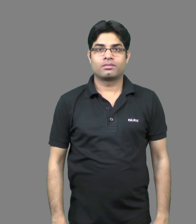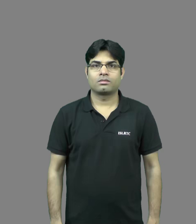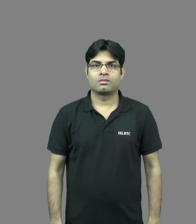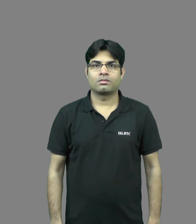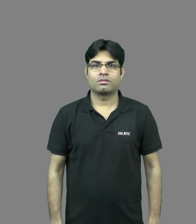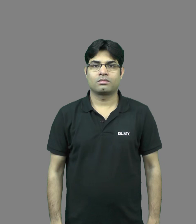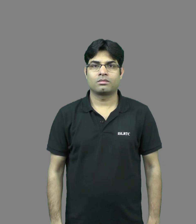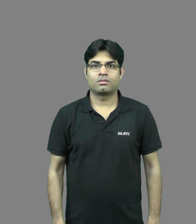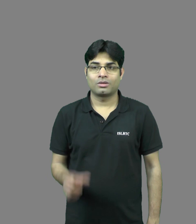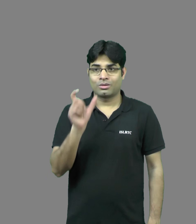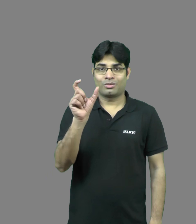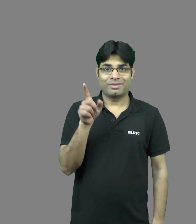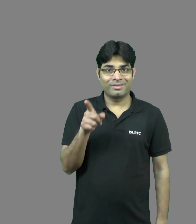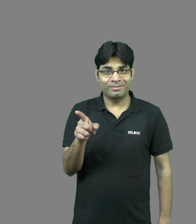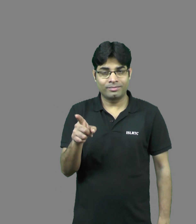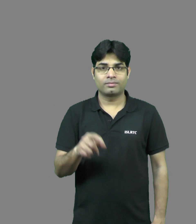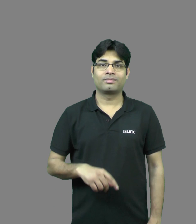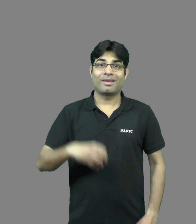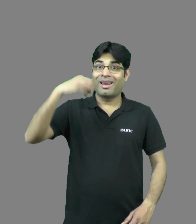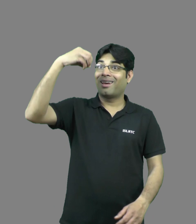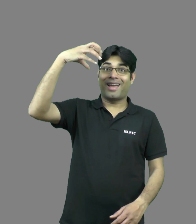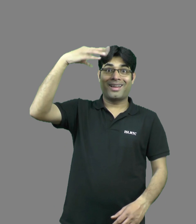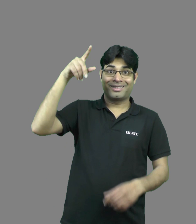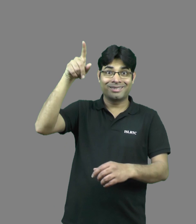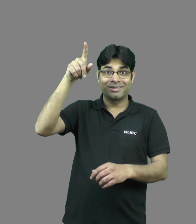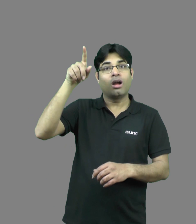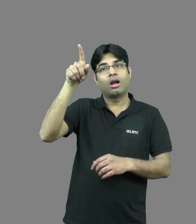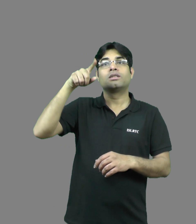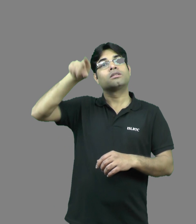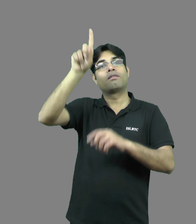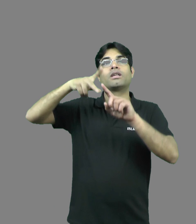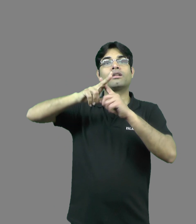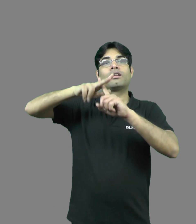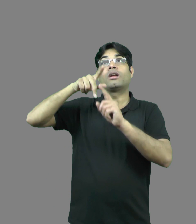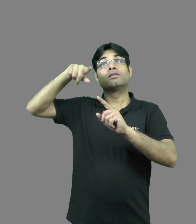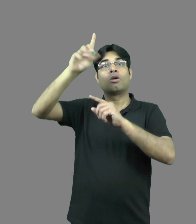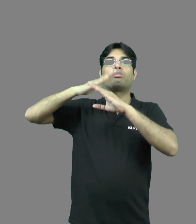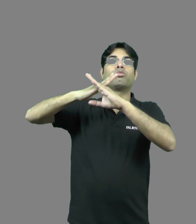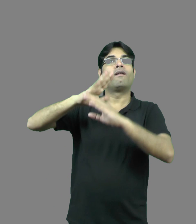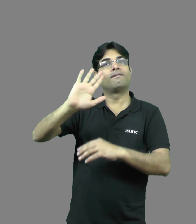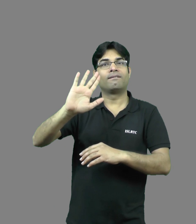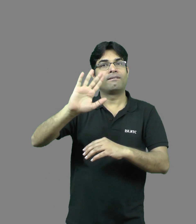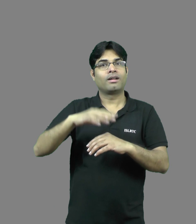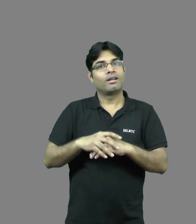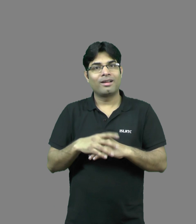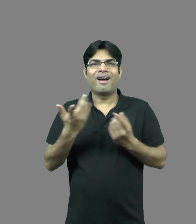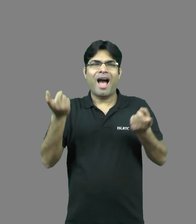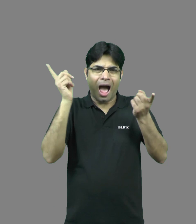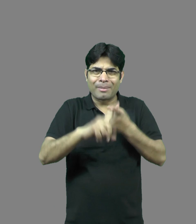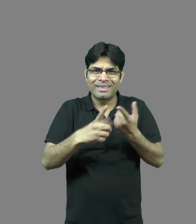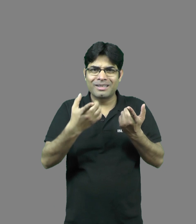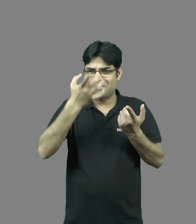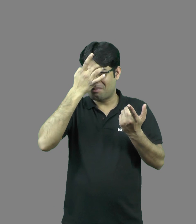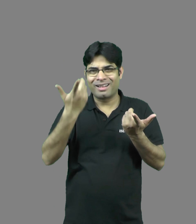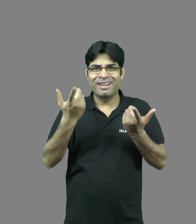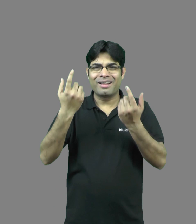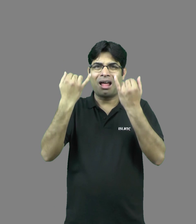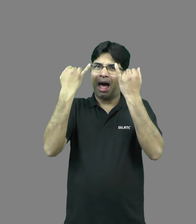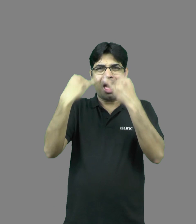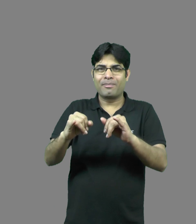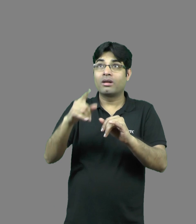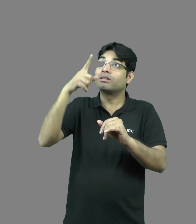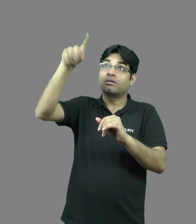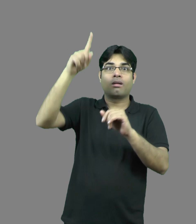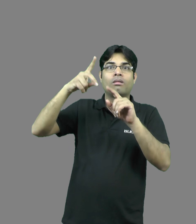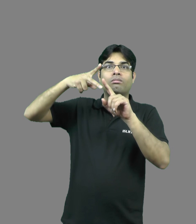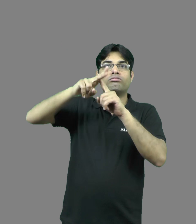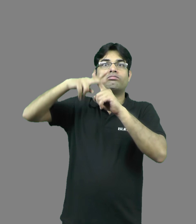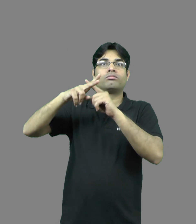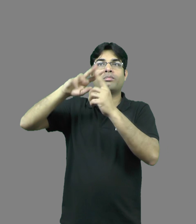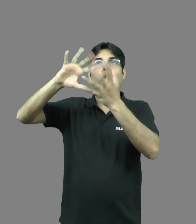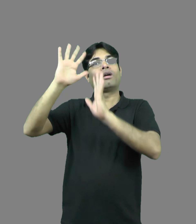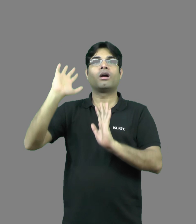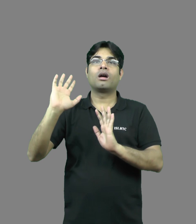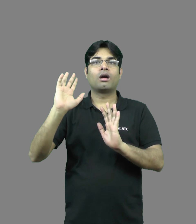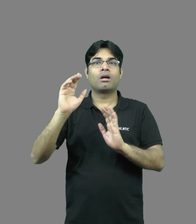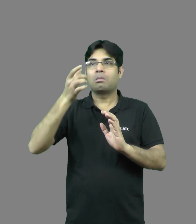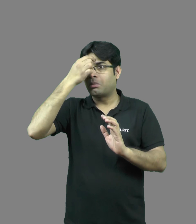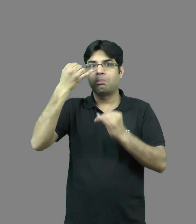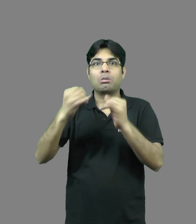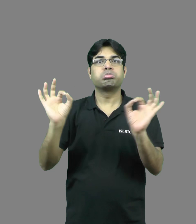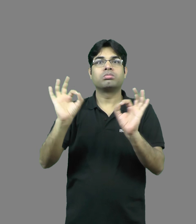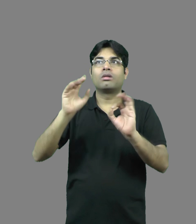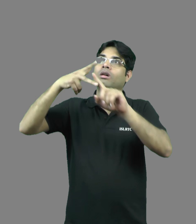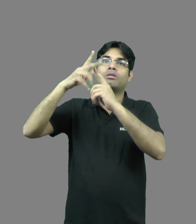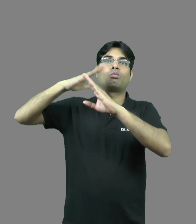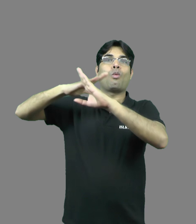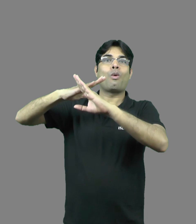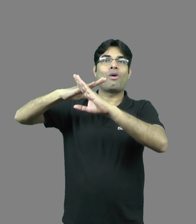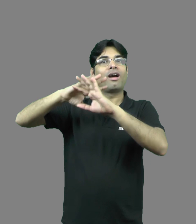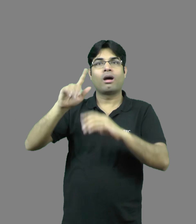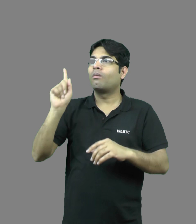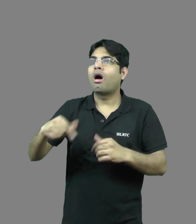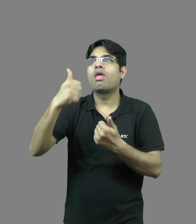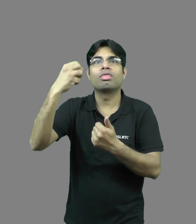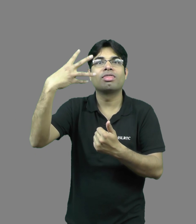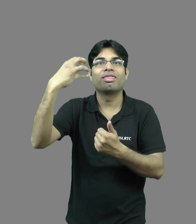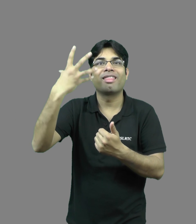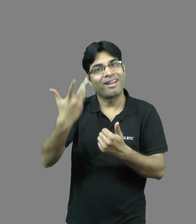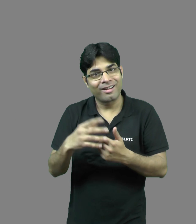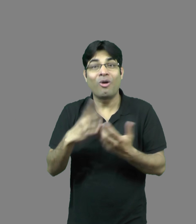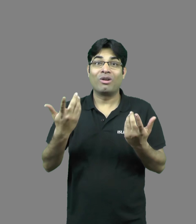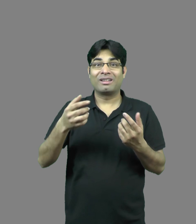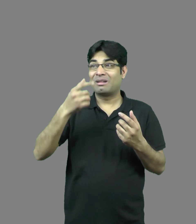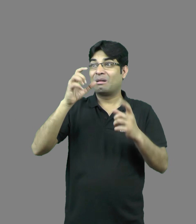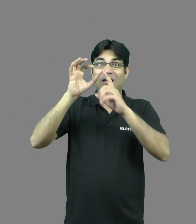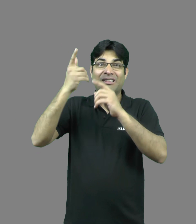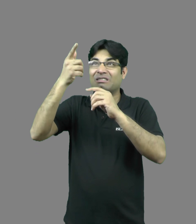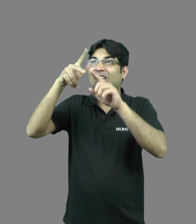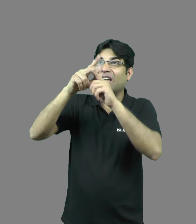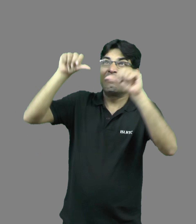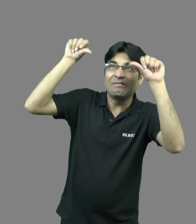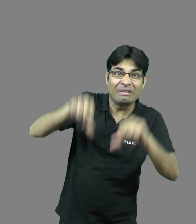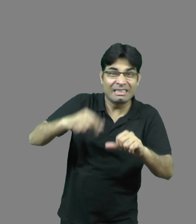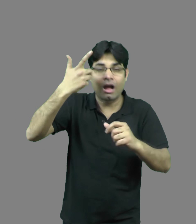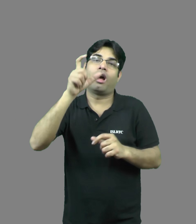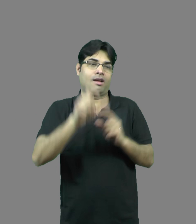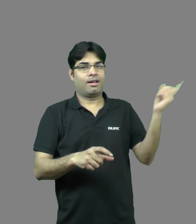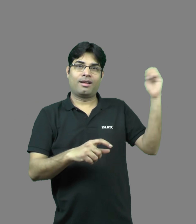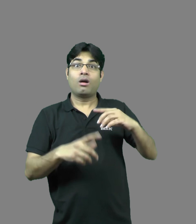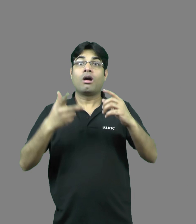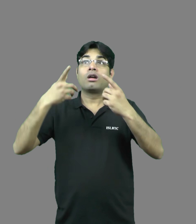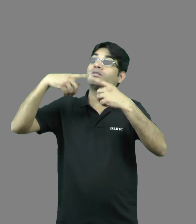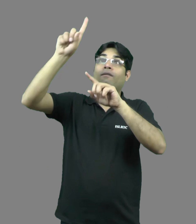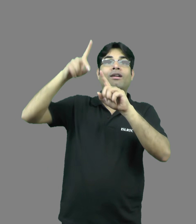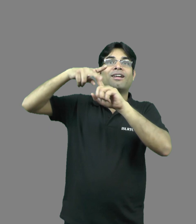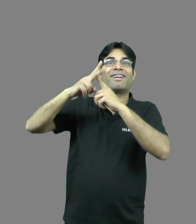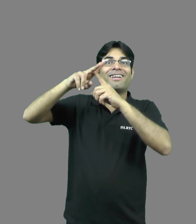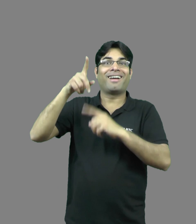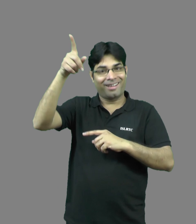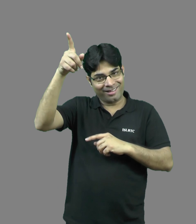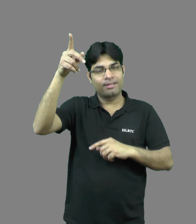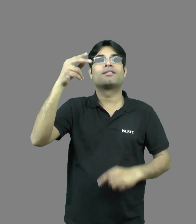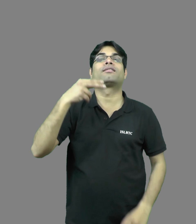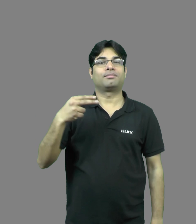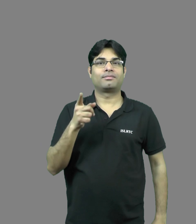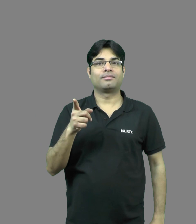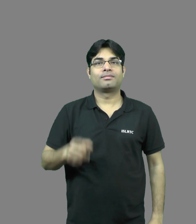Lighting Control System